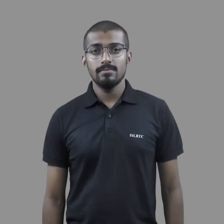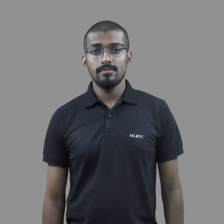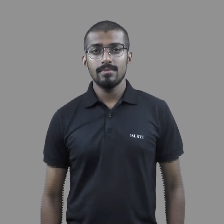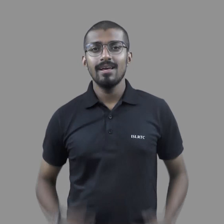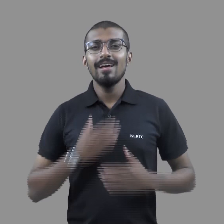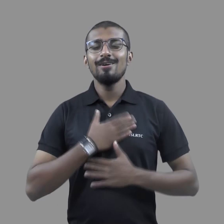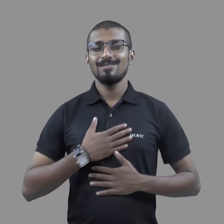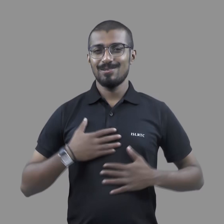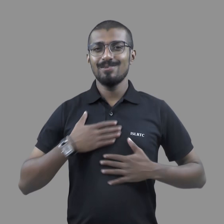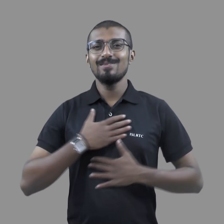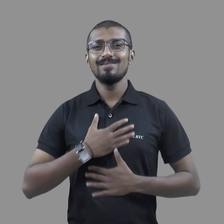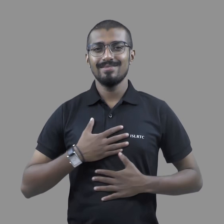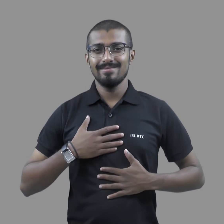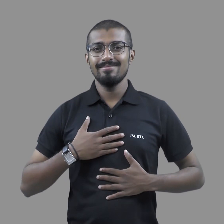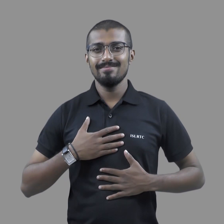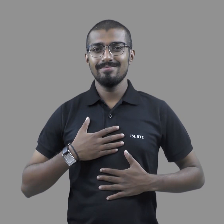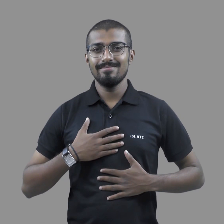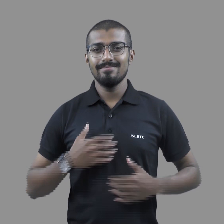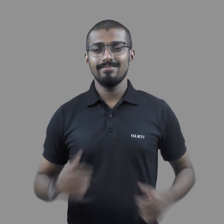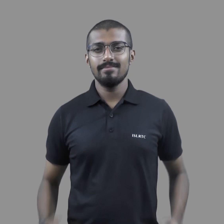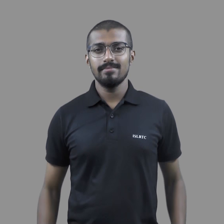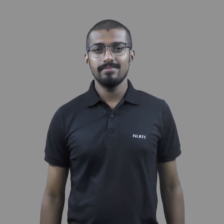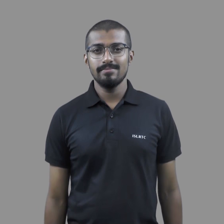Enjoy